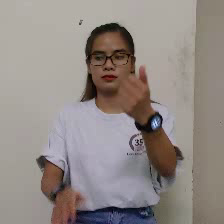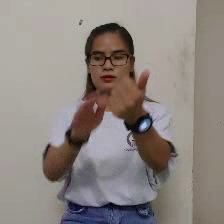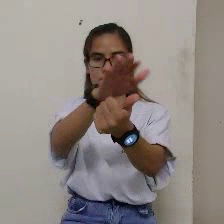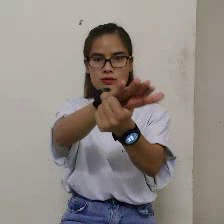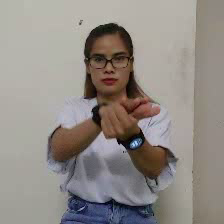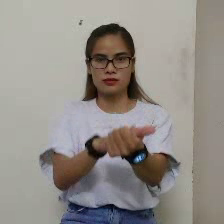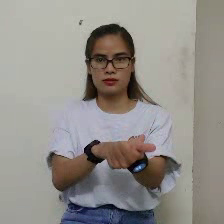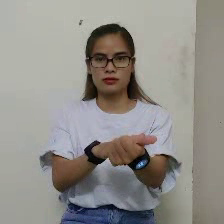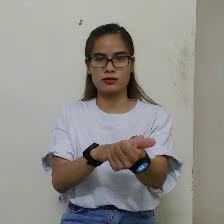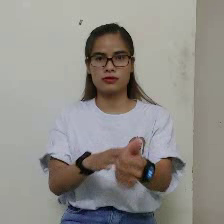An ủi